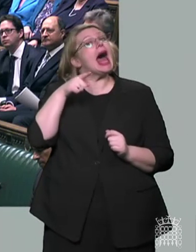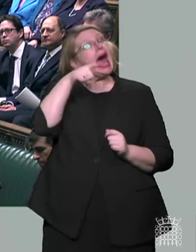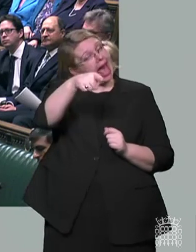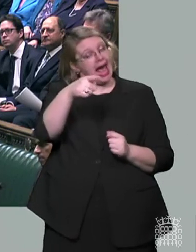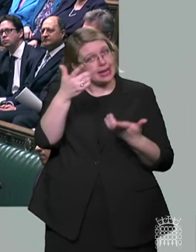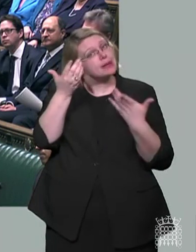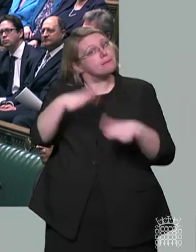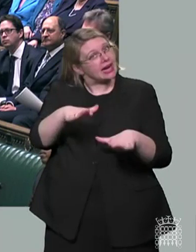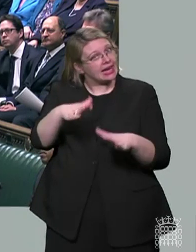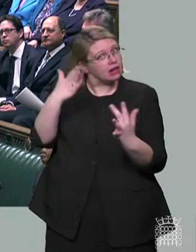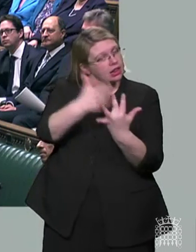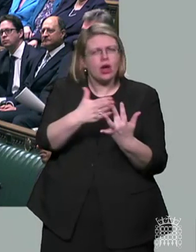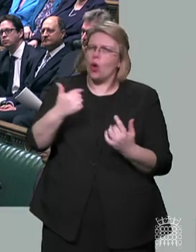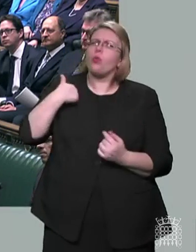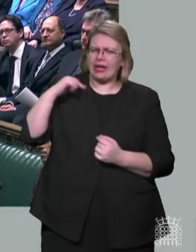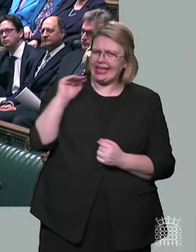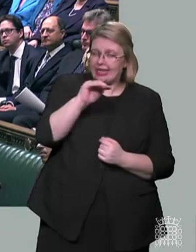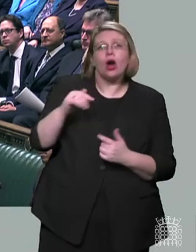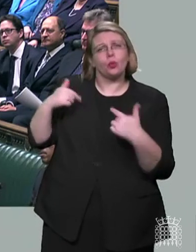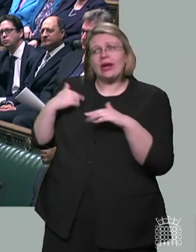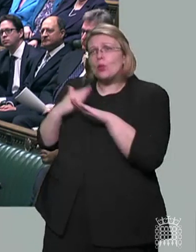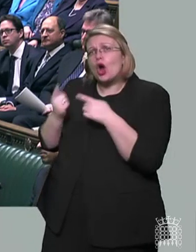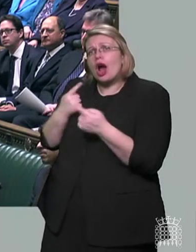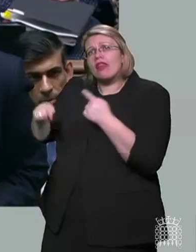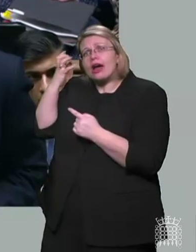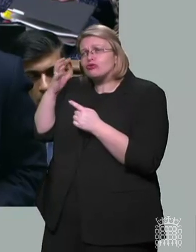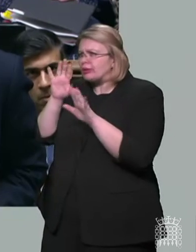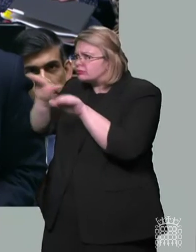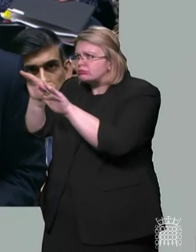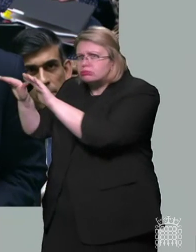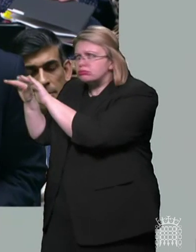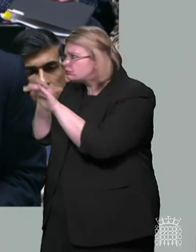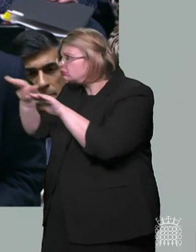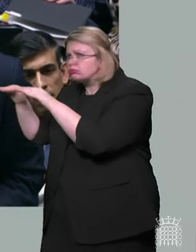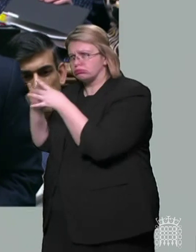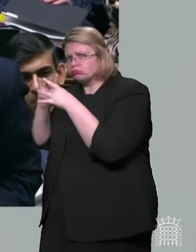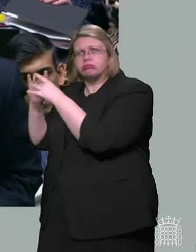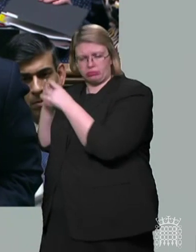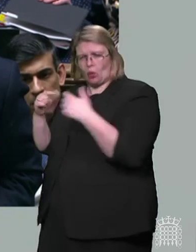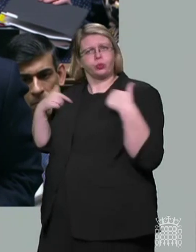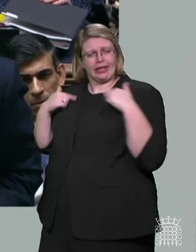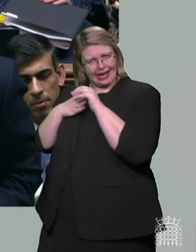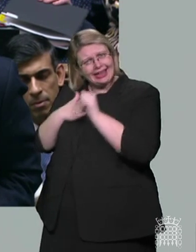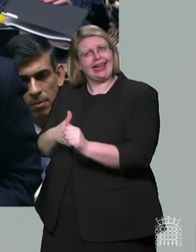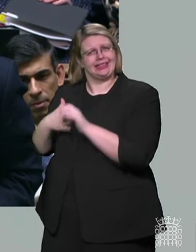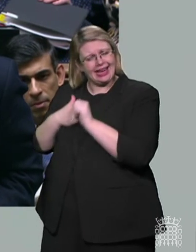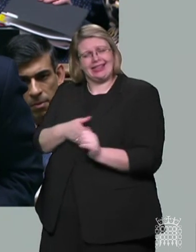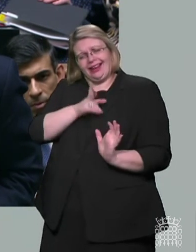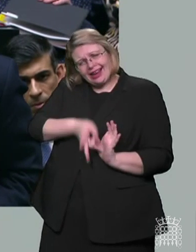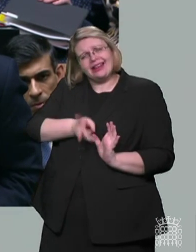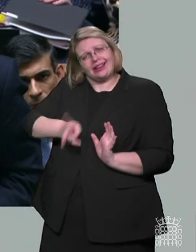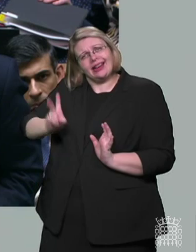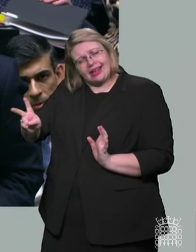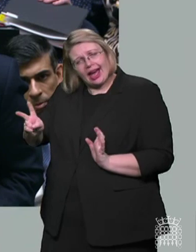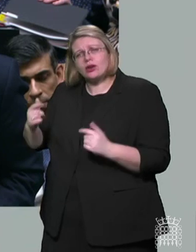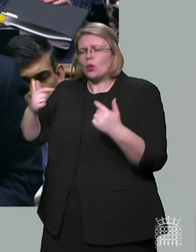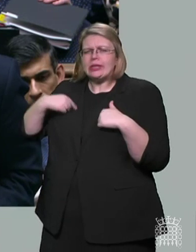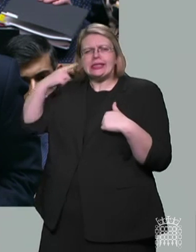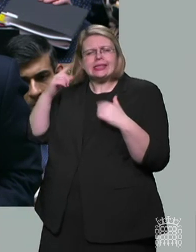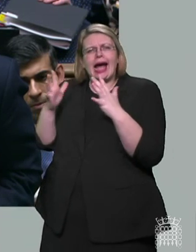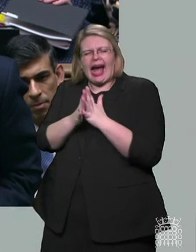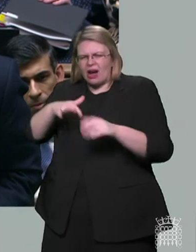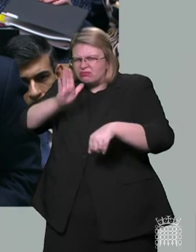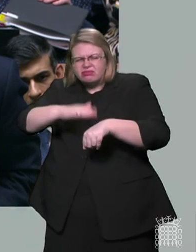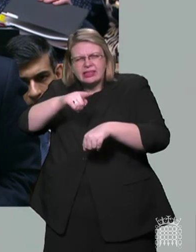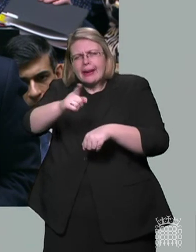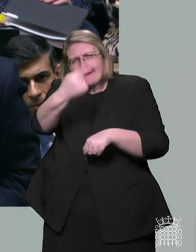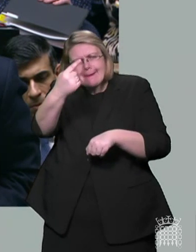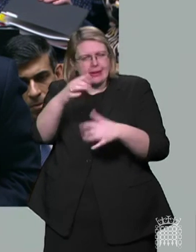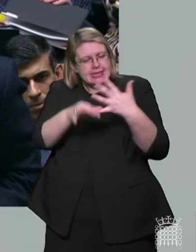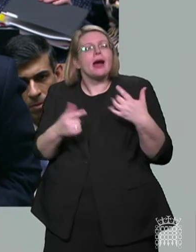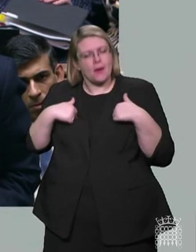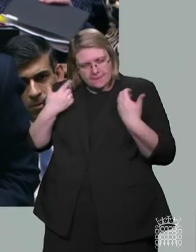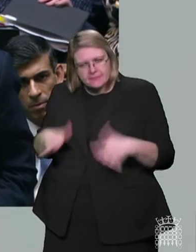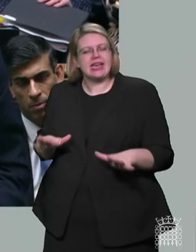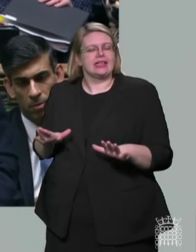We have been instrumental in bringing the western world together in lockstep to deal with the problem—to bring together the economic package of sanctions that I have set out.